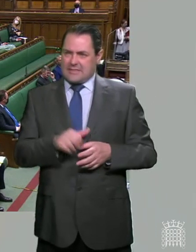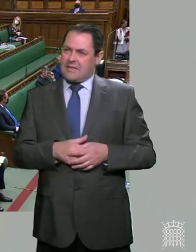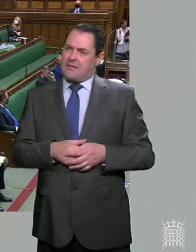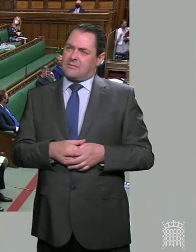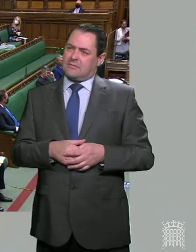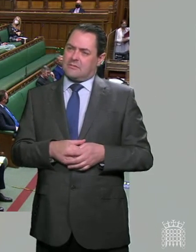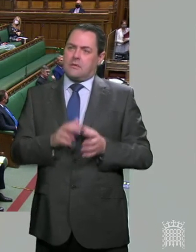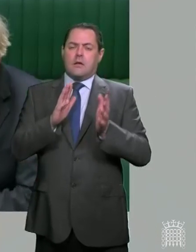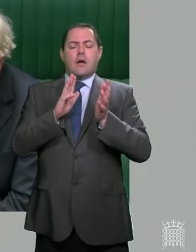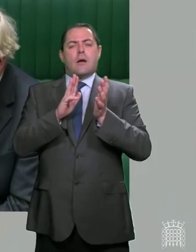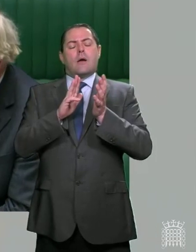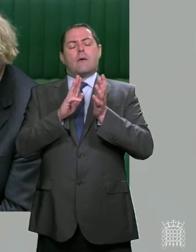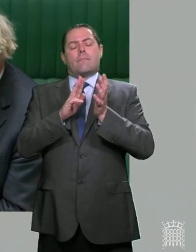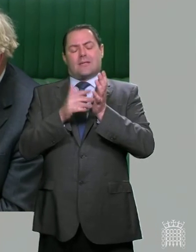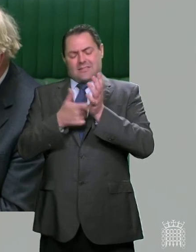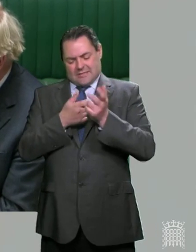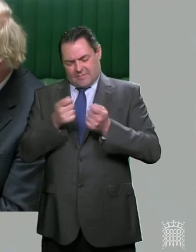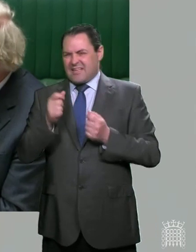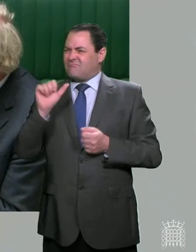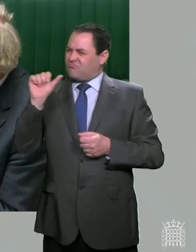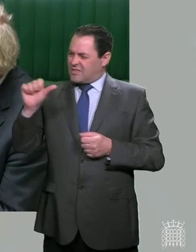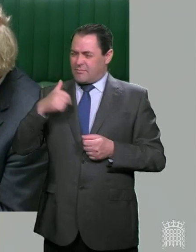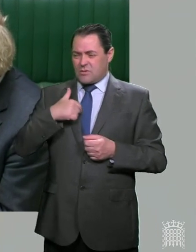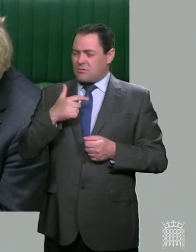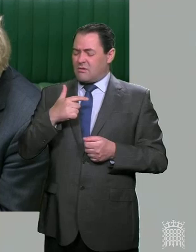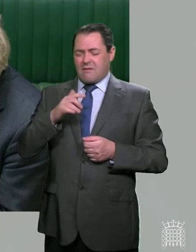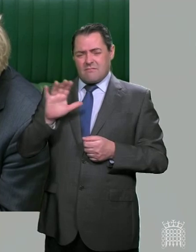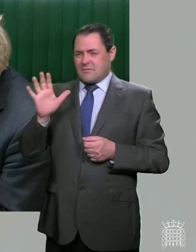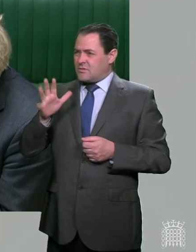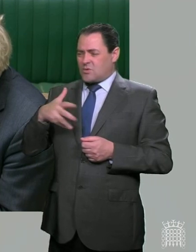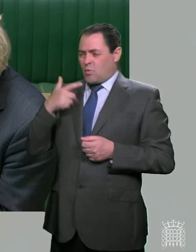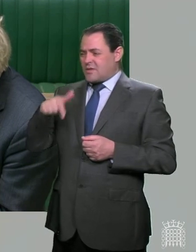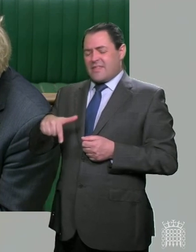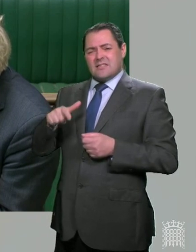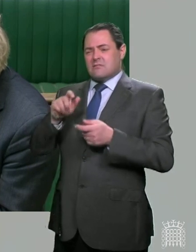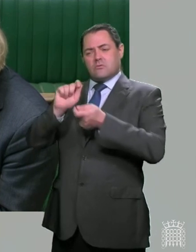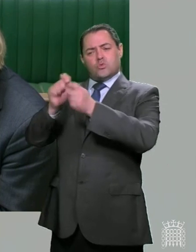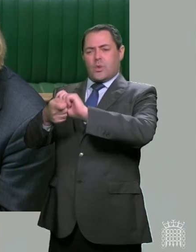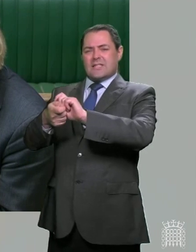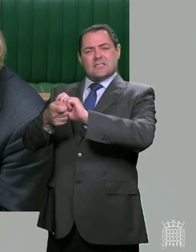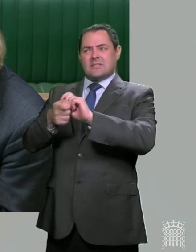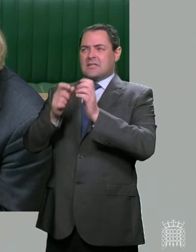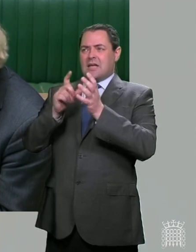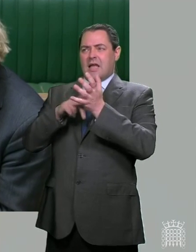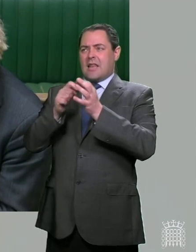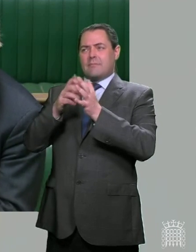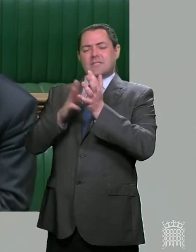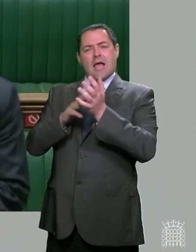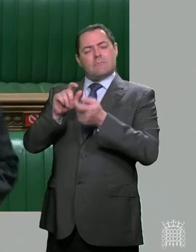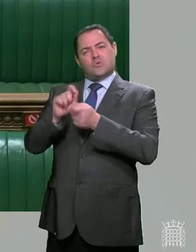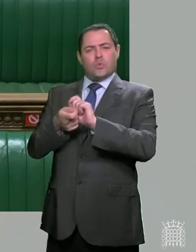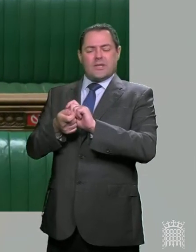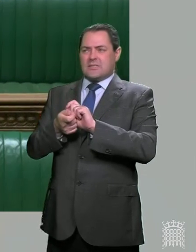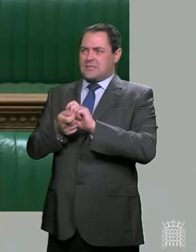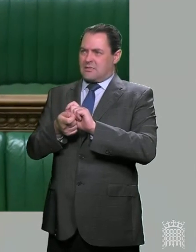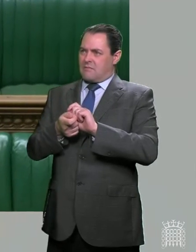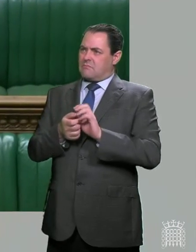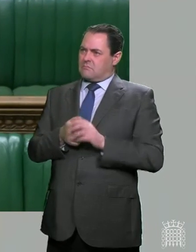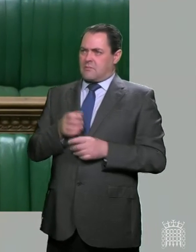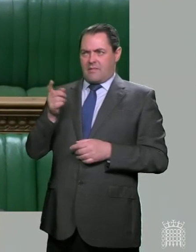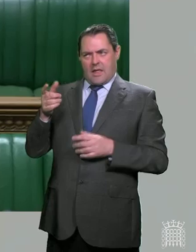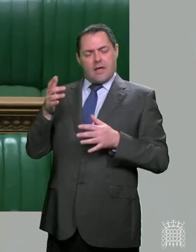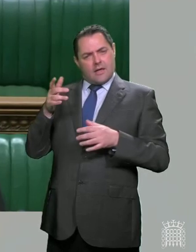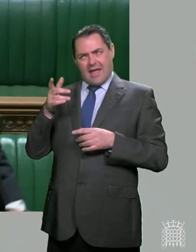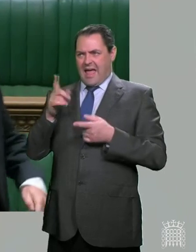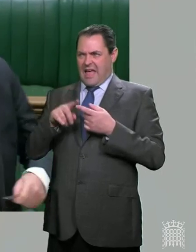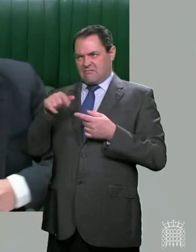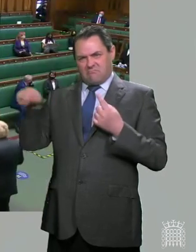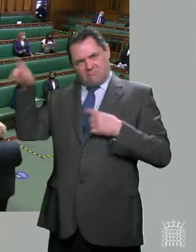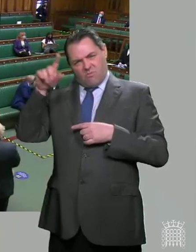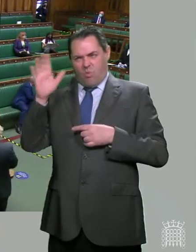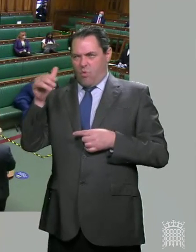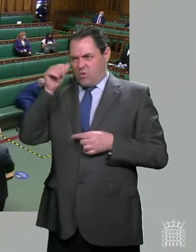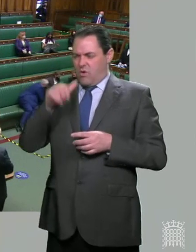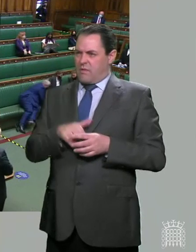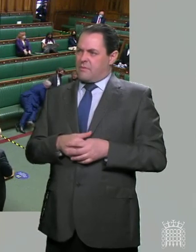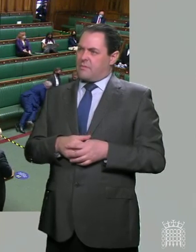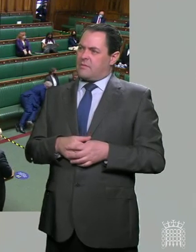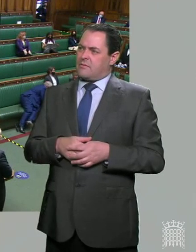Yes, indeed. What we want to ensure— Yes, because I will not have this misrepresented by the Liberal Democrats in the way that they do.